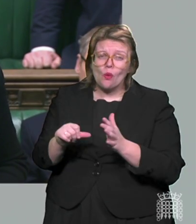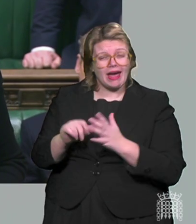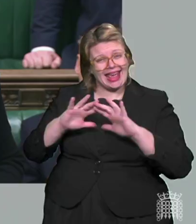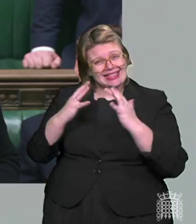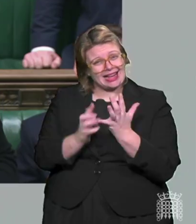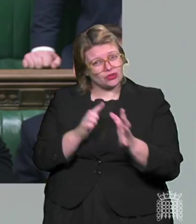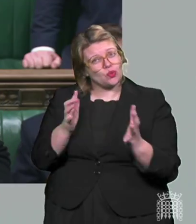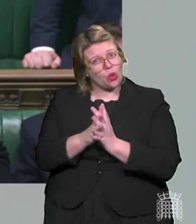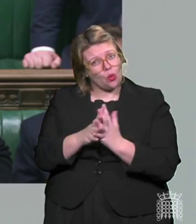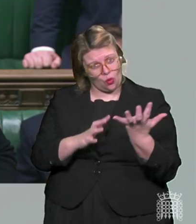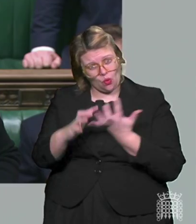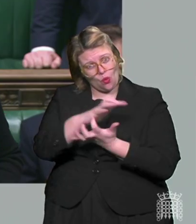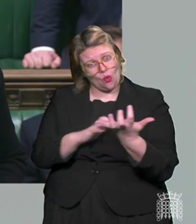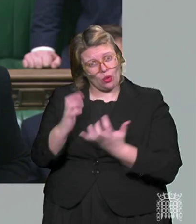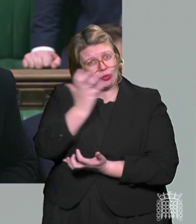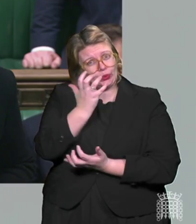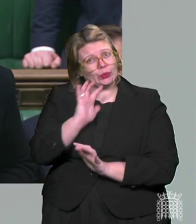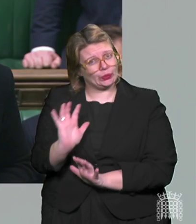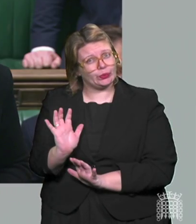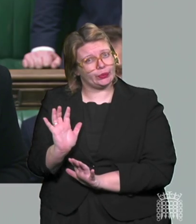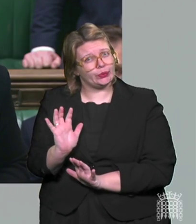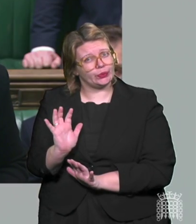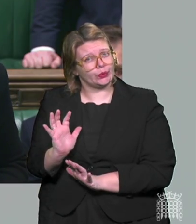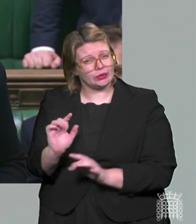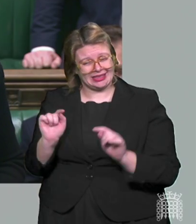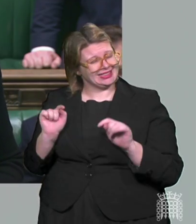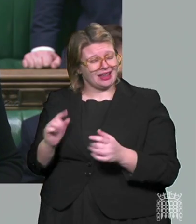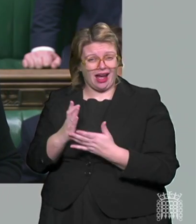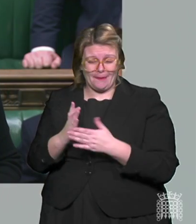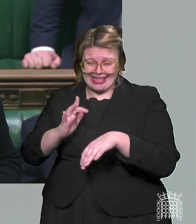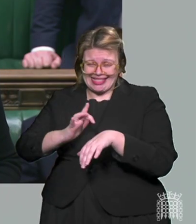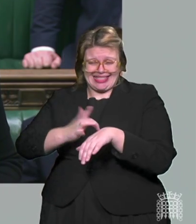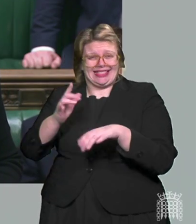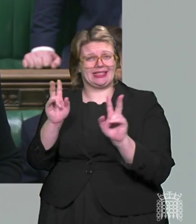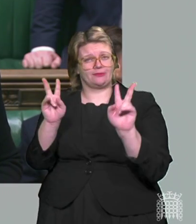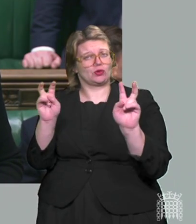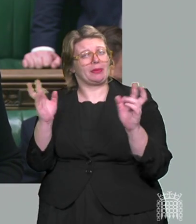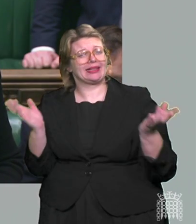I would just listen to this for a moment. It is a very delicate area of international law.